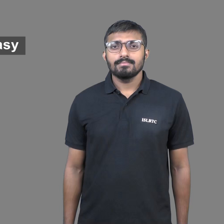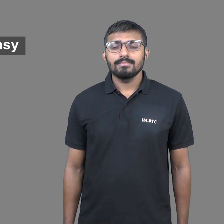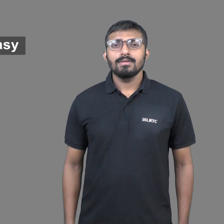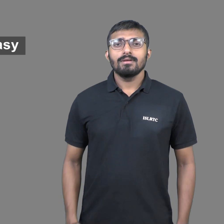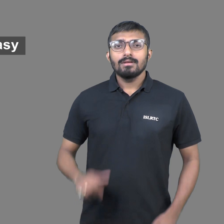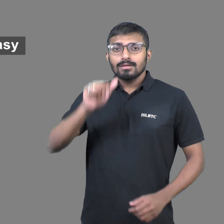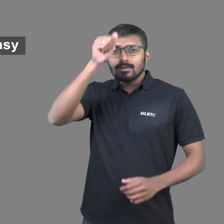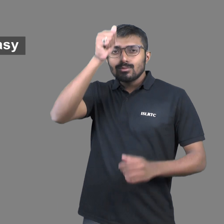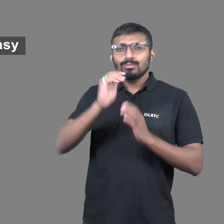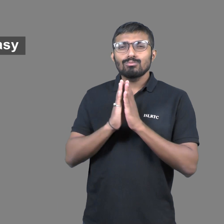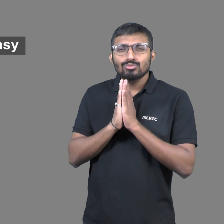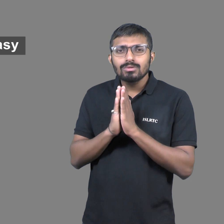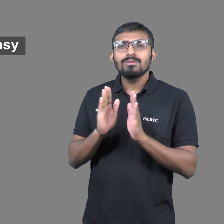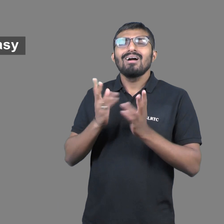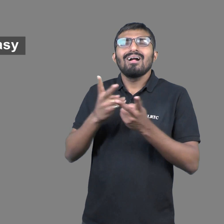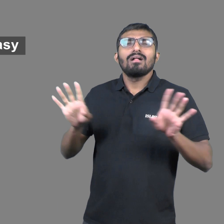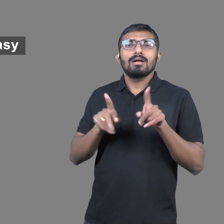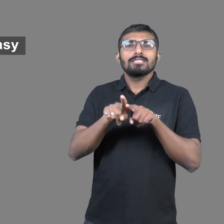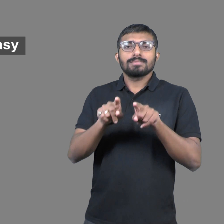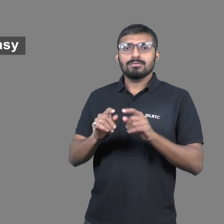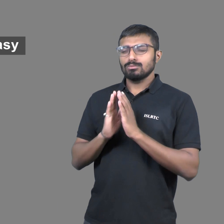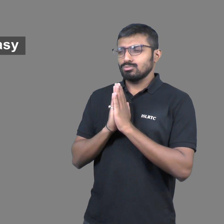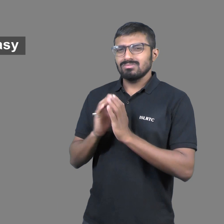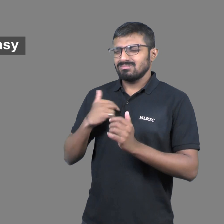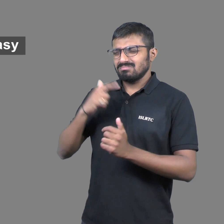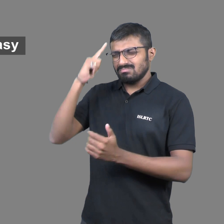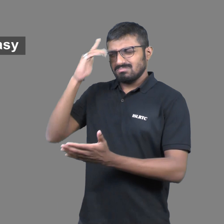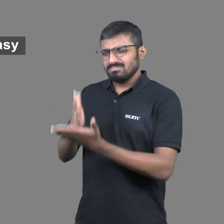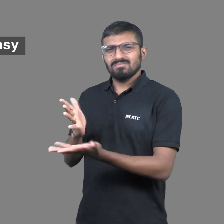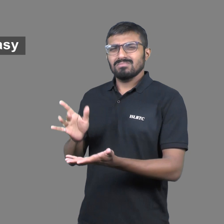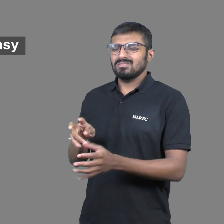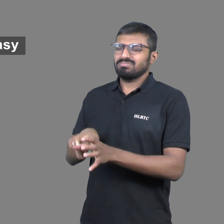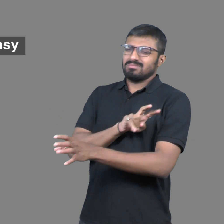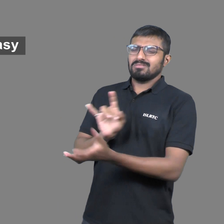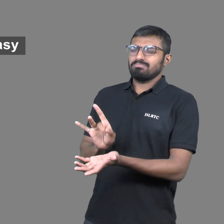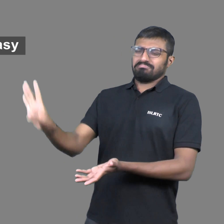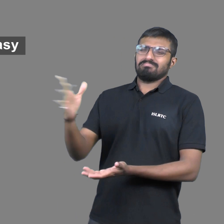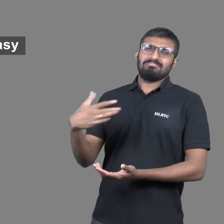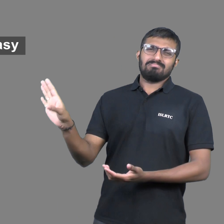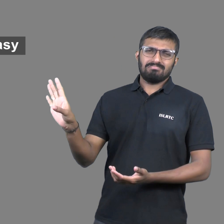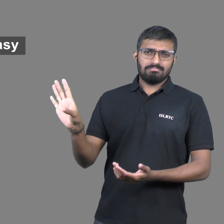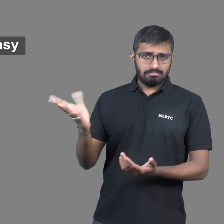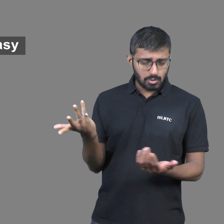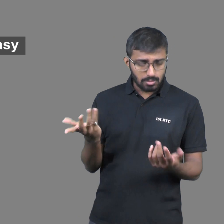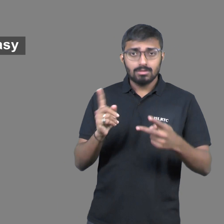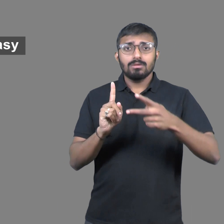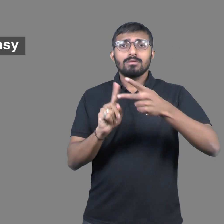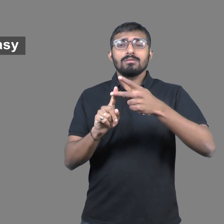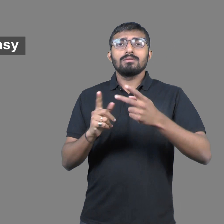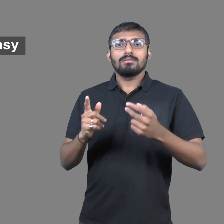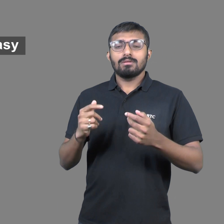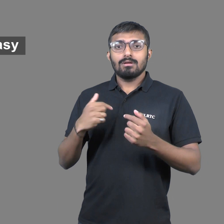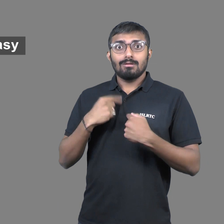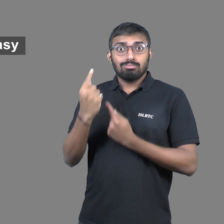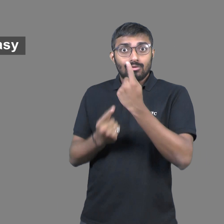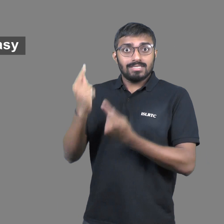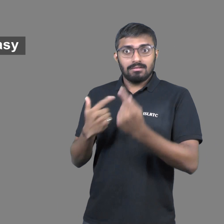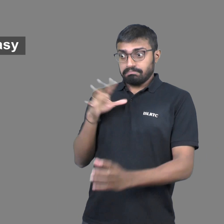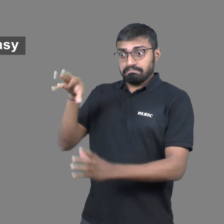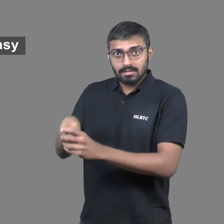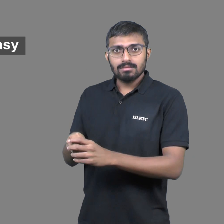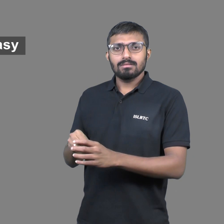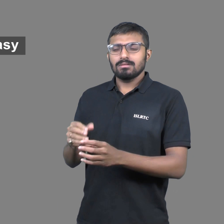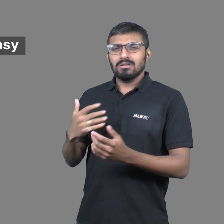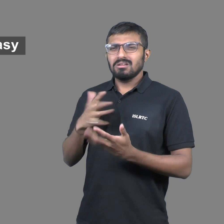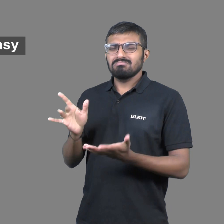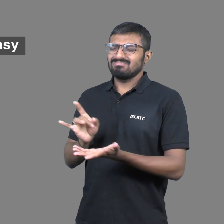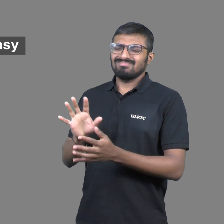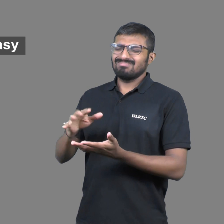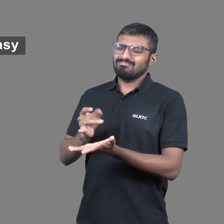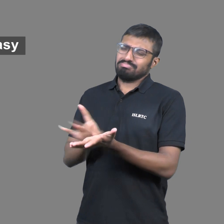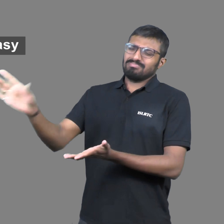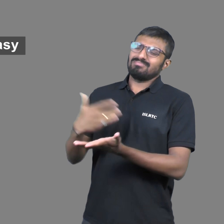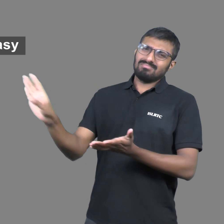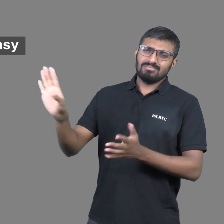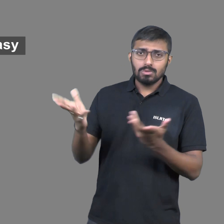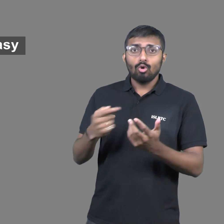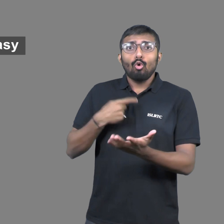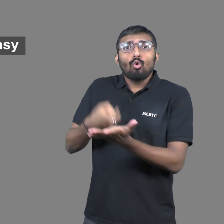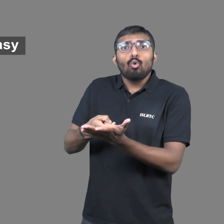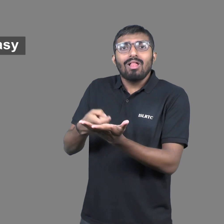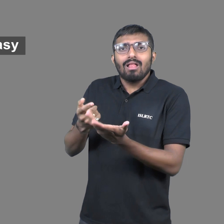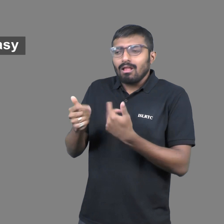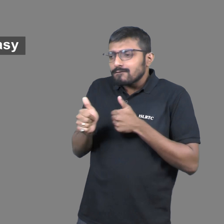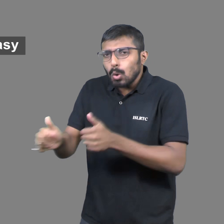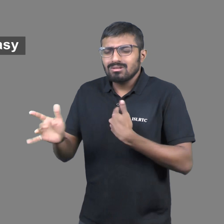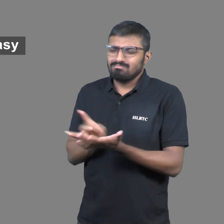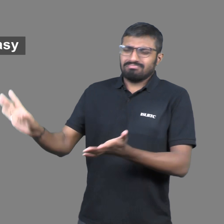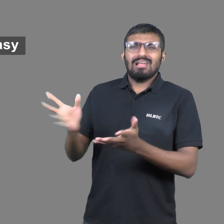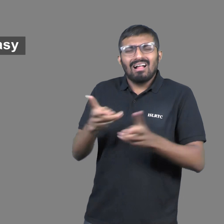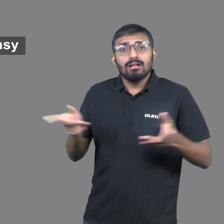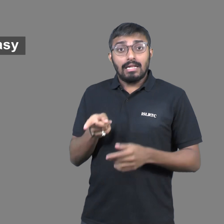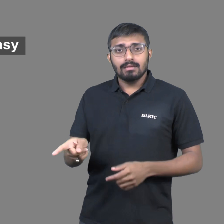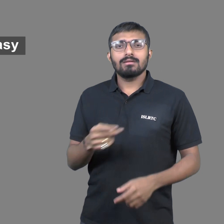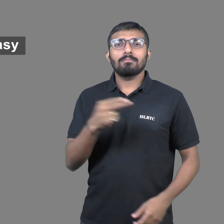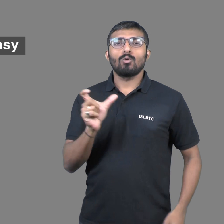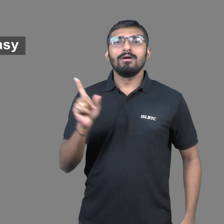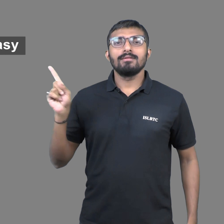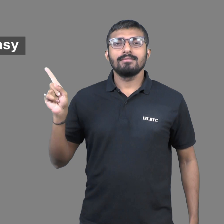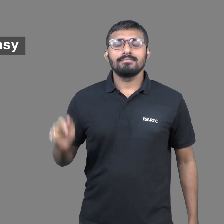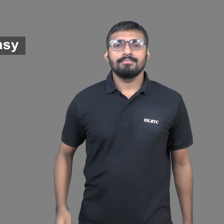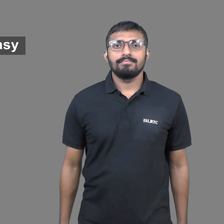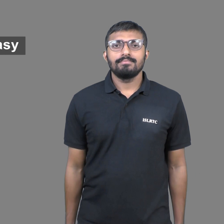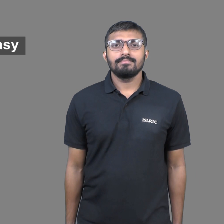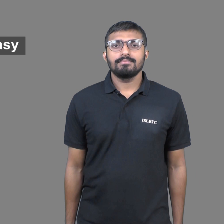Apostasy